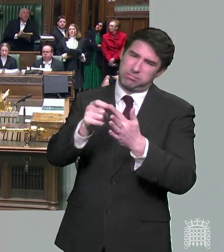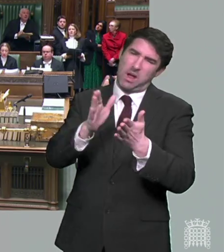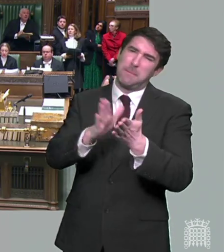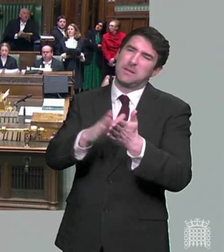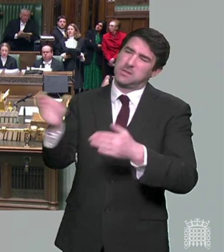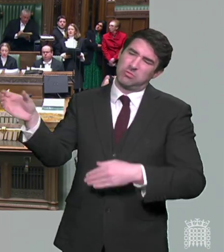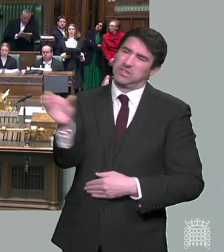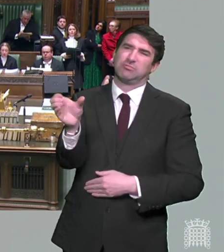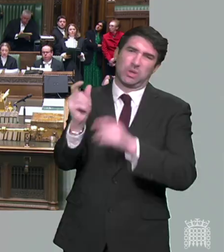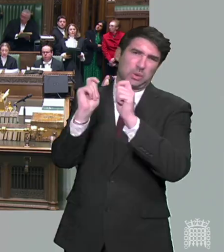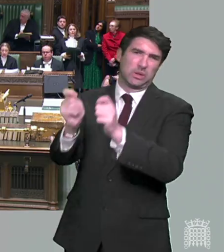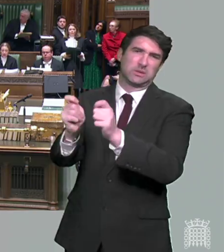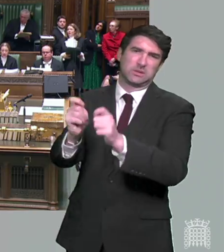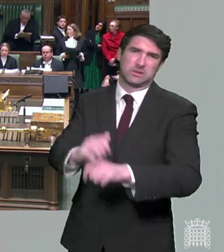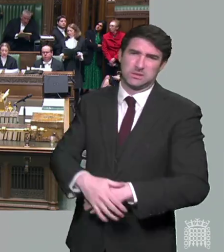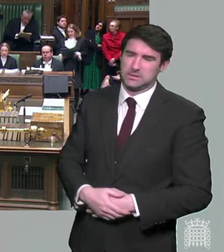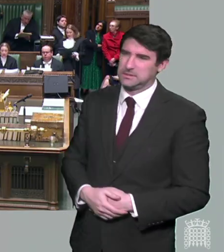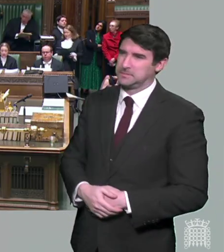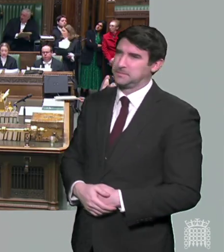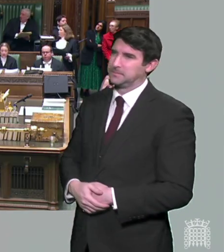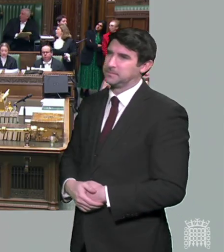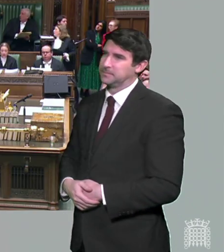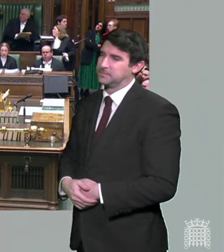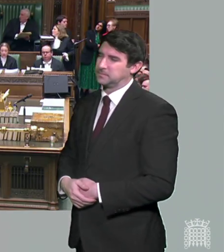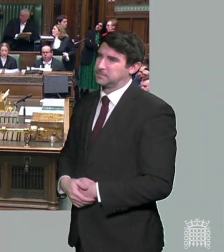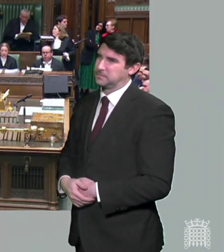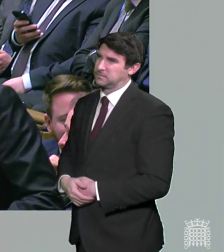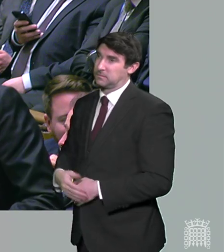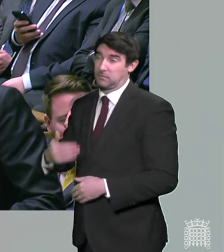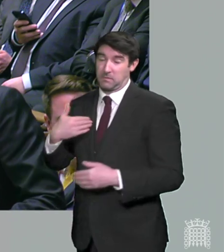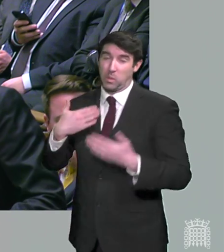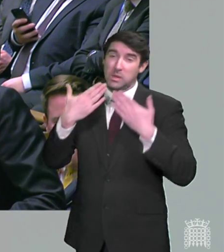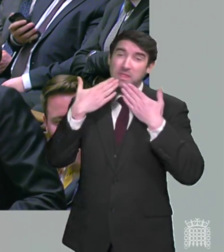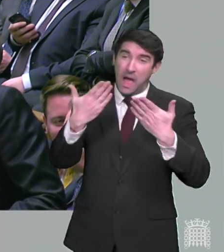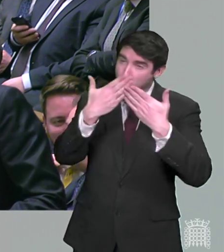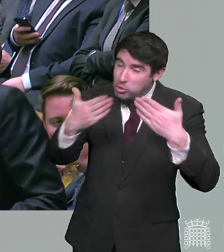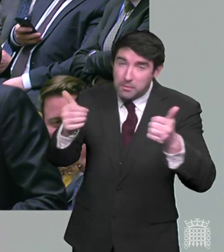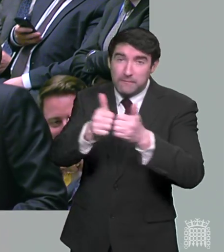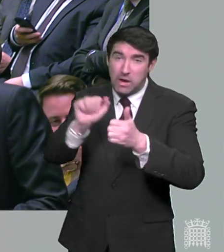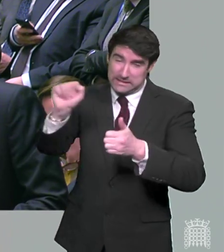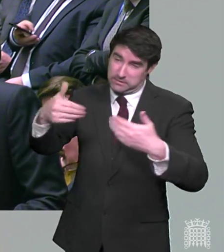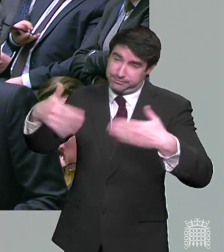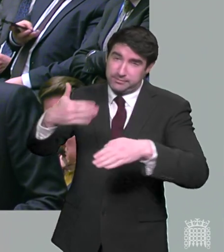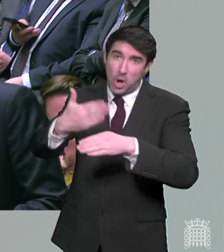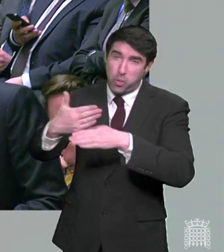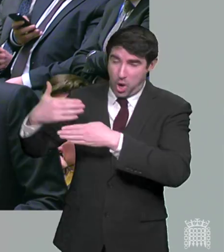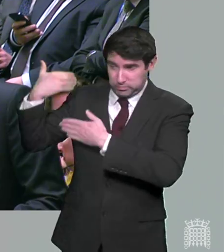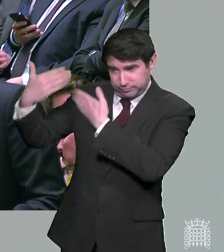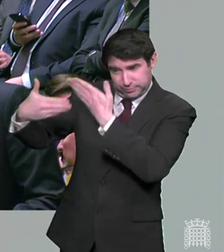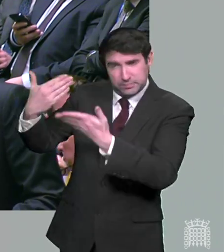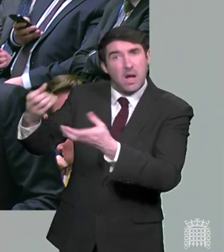I thank my honourable Friend for all his work in this important area and I am happy to look into the particular position that he mentions.